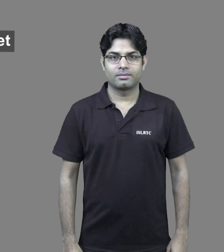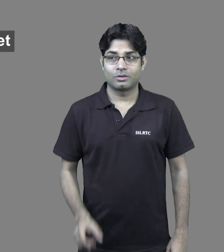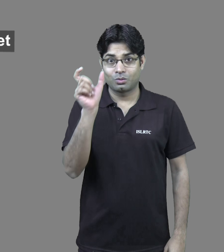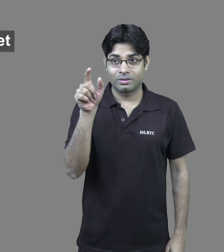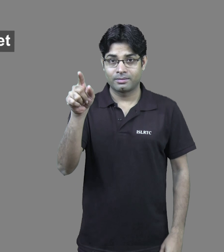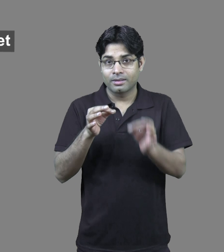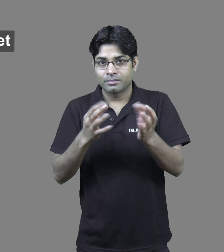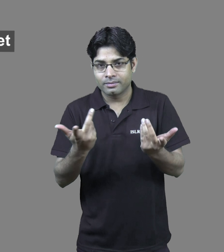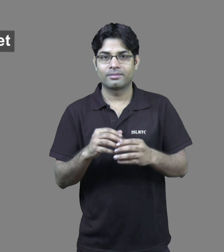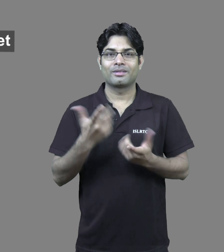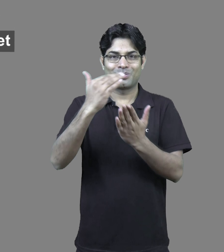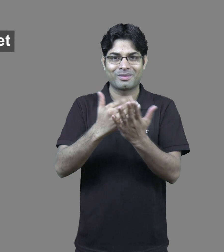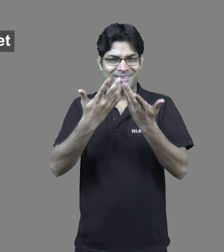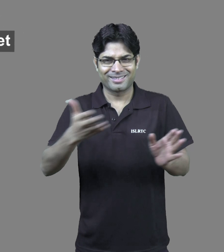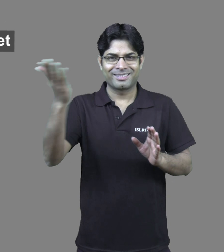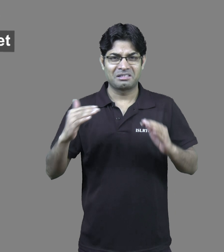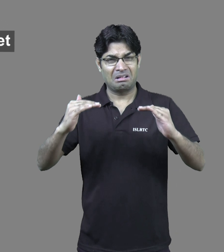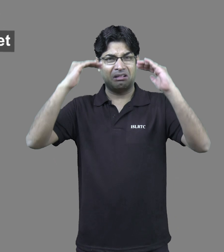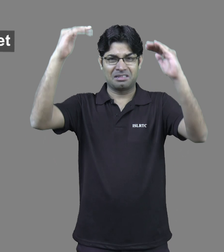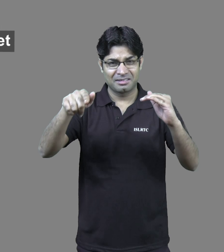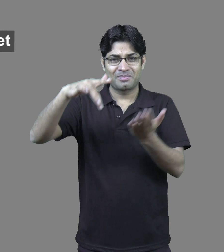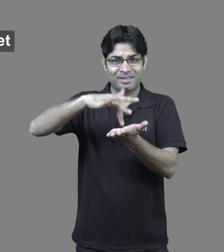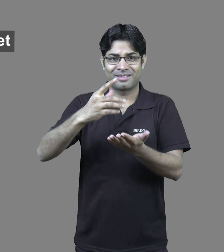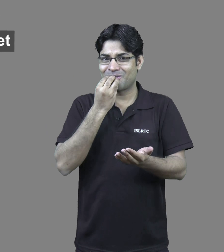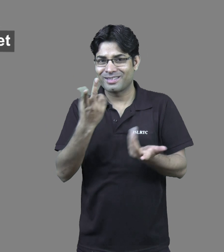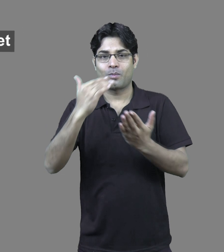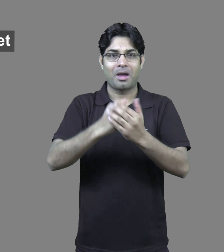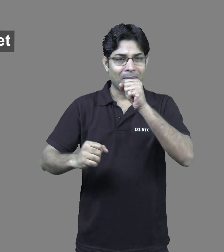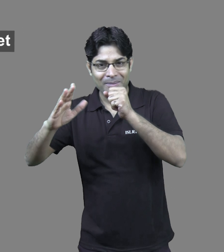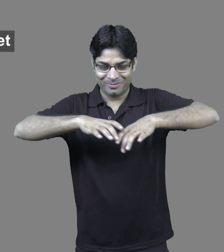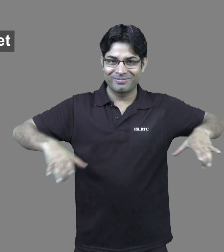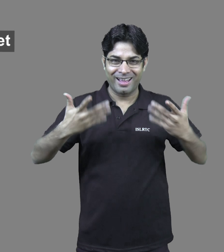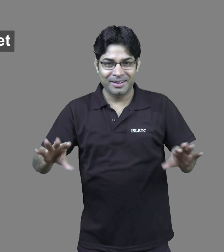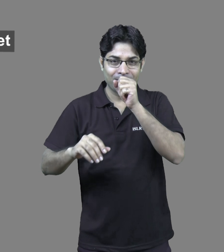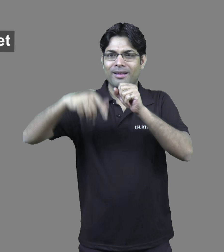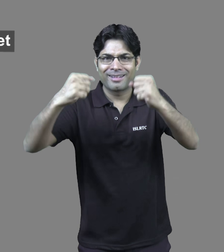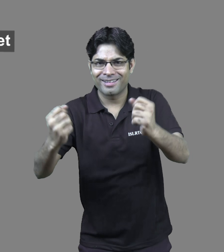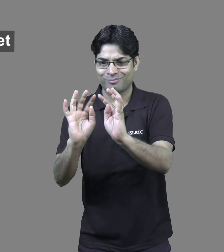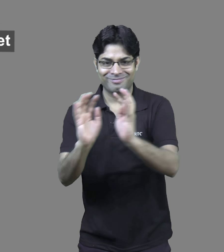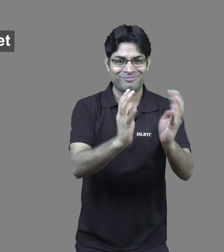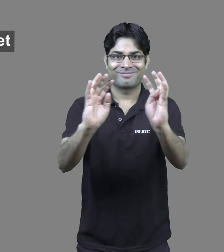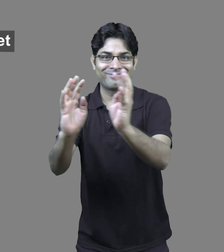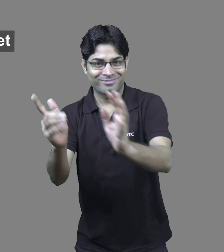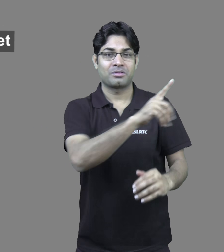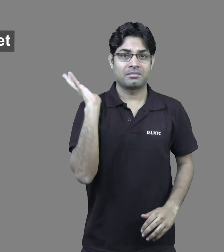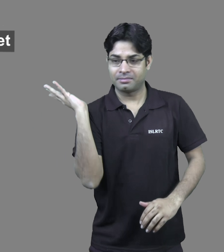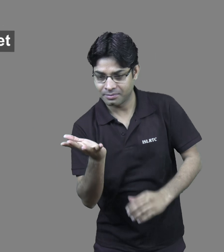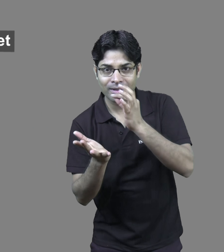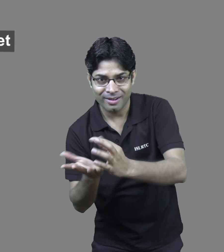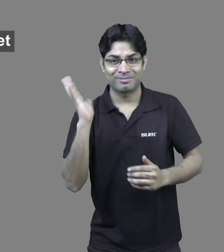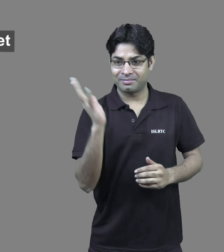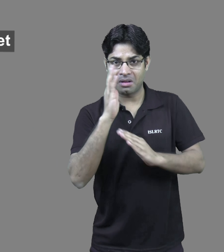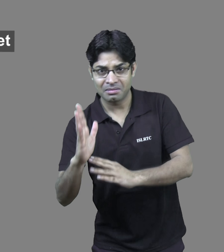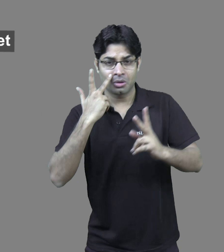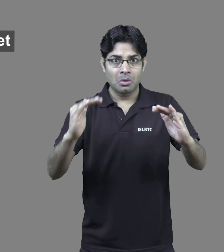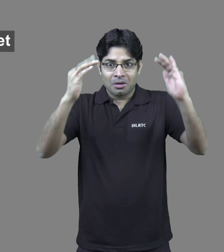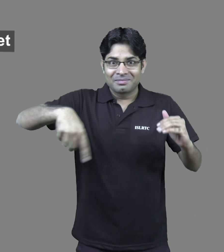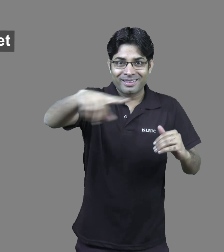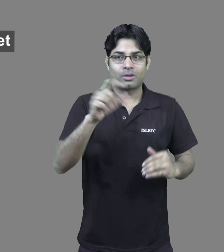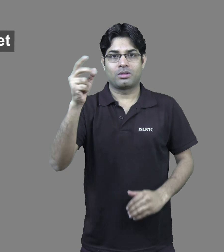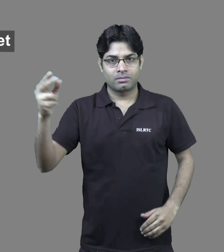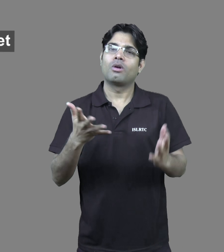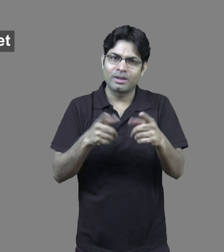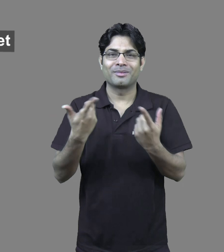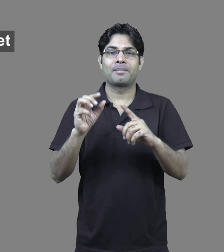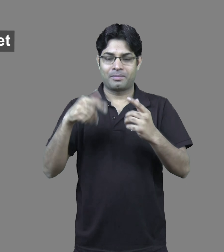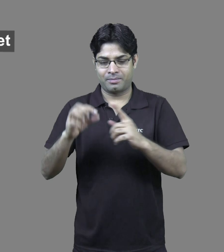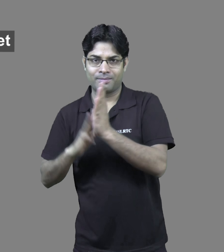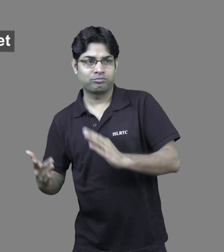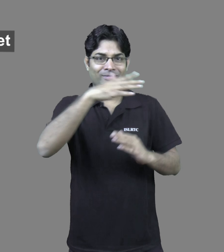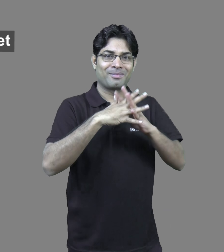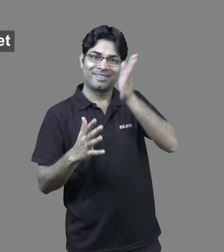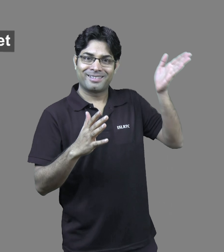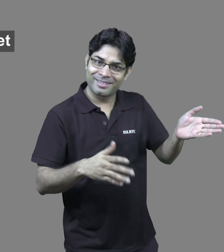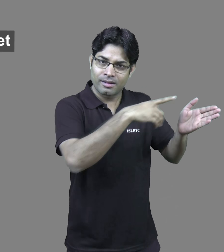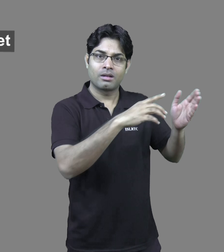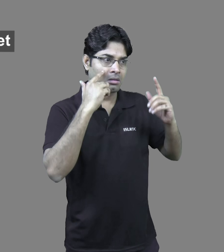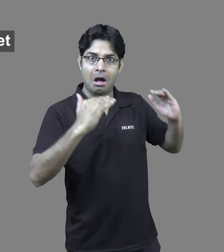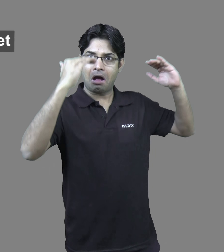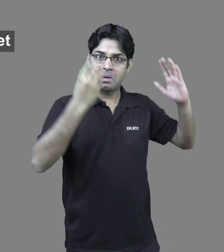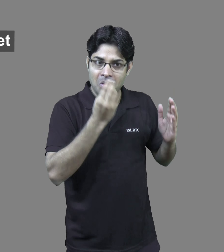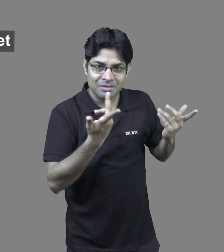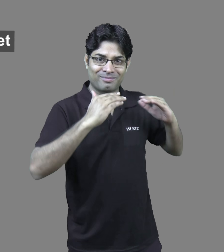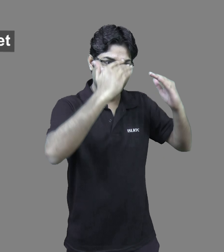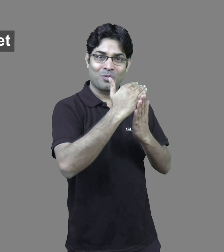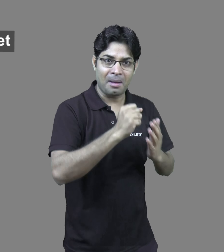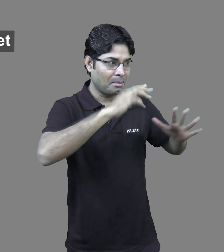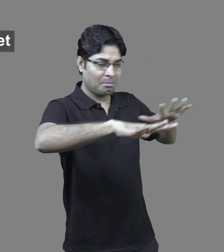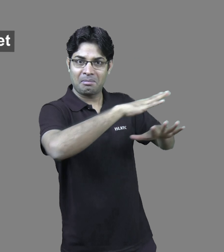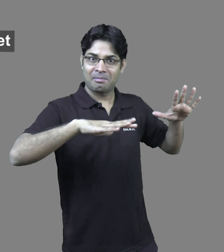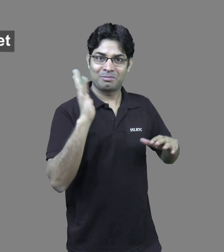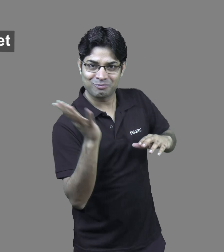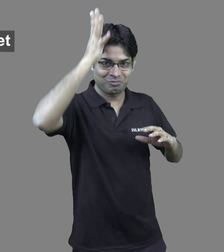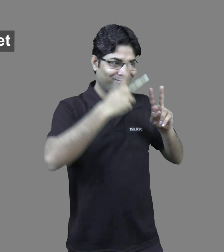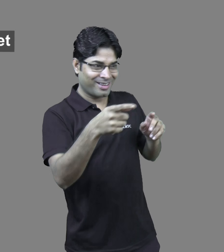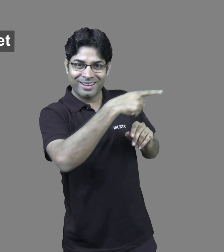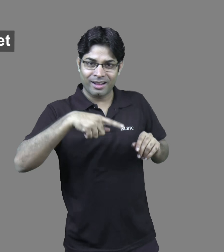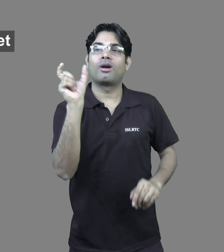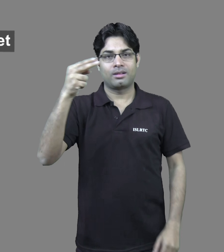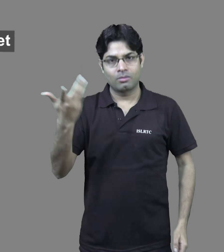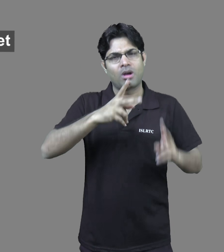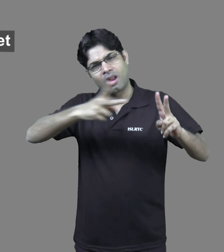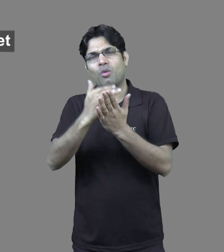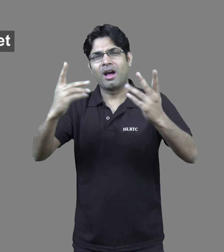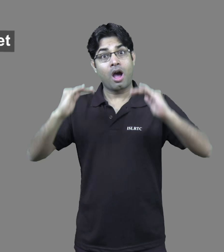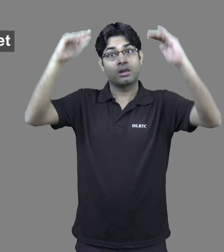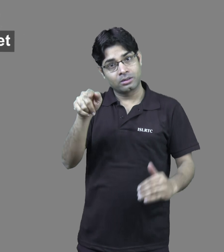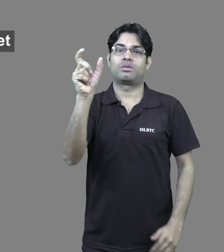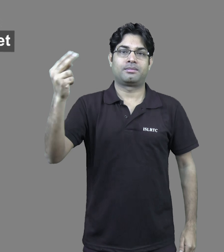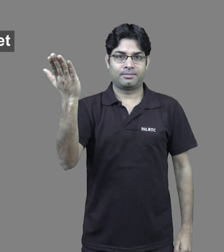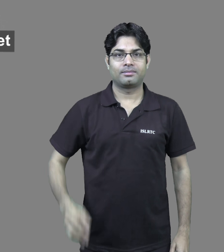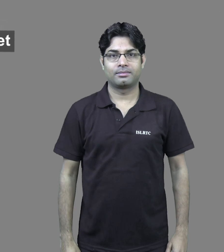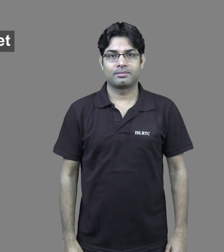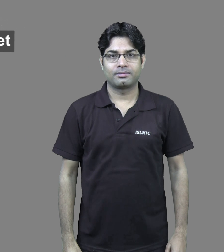Banquet